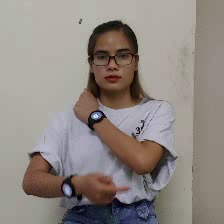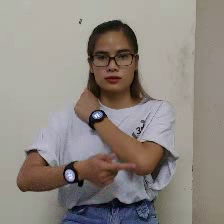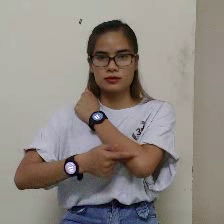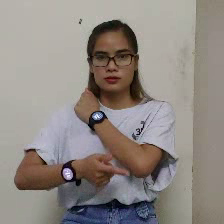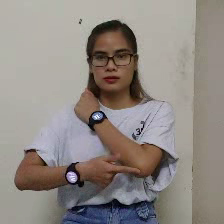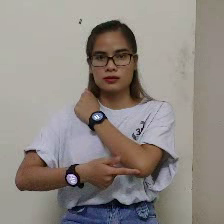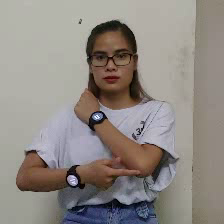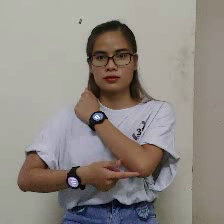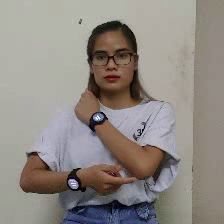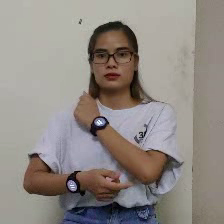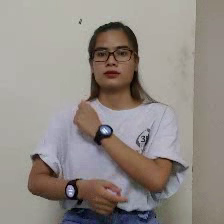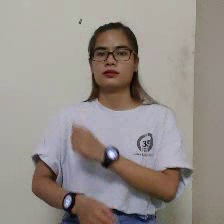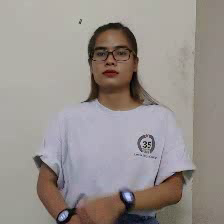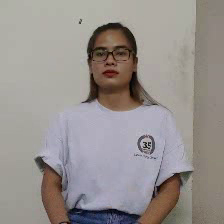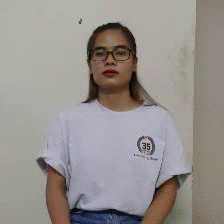Cám dỗ